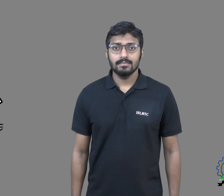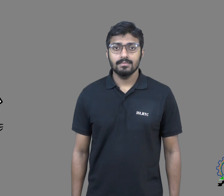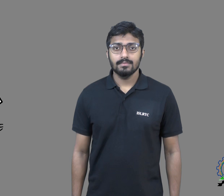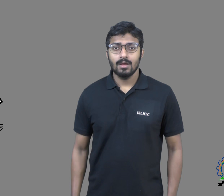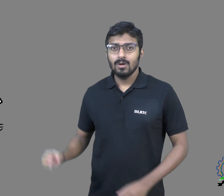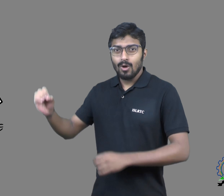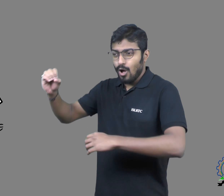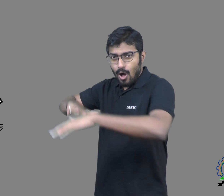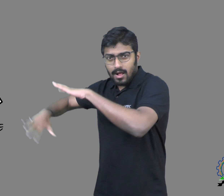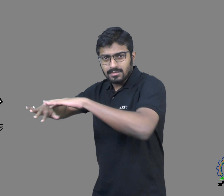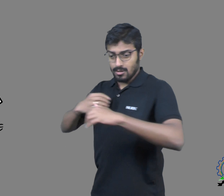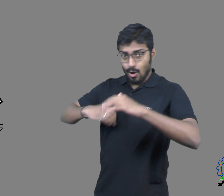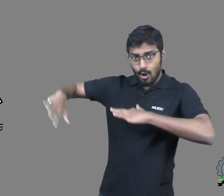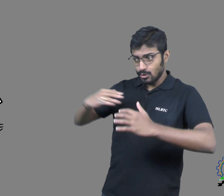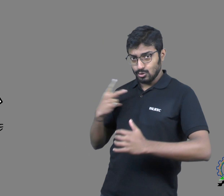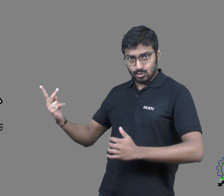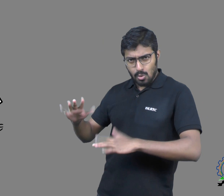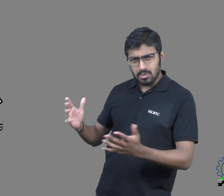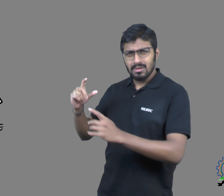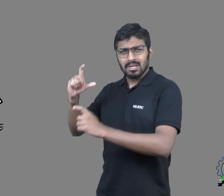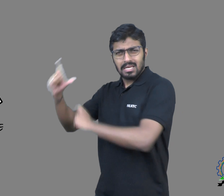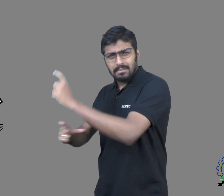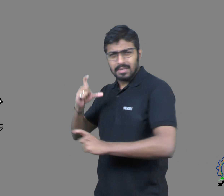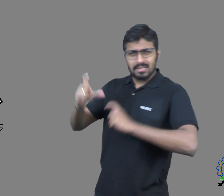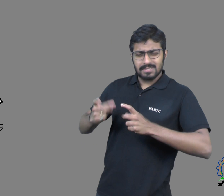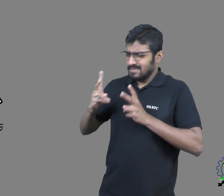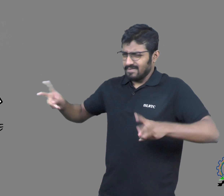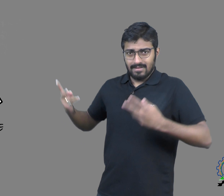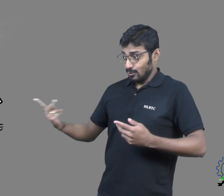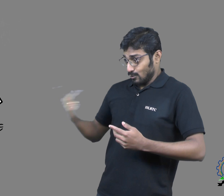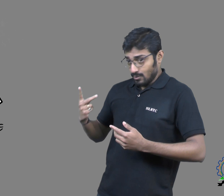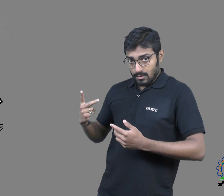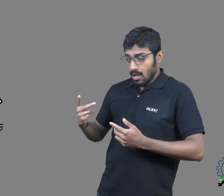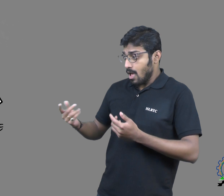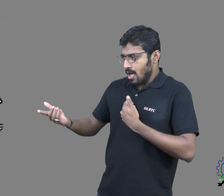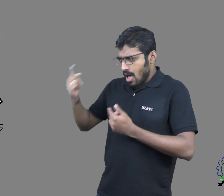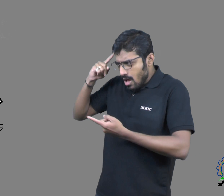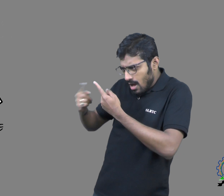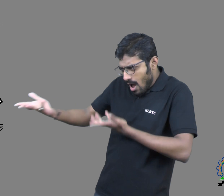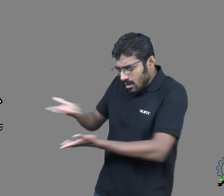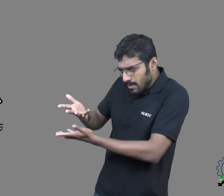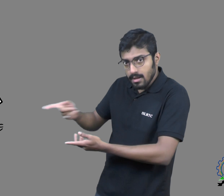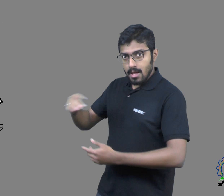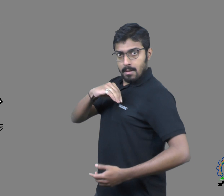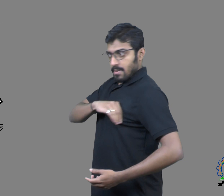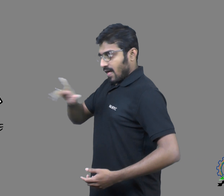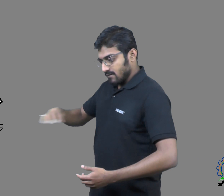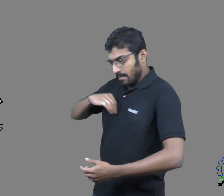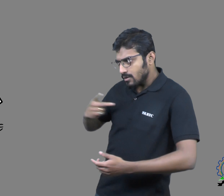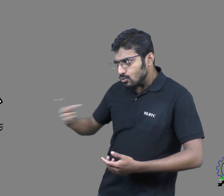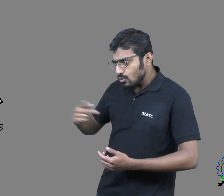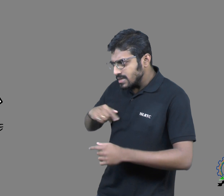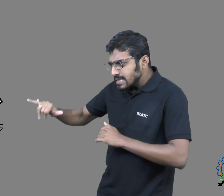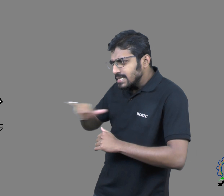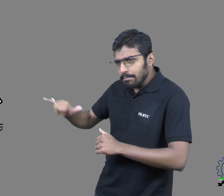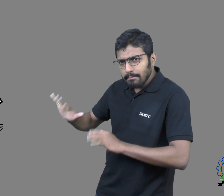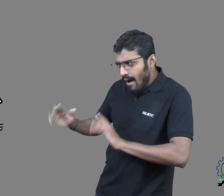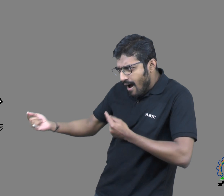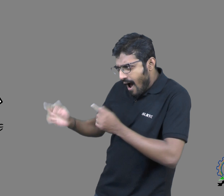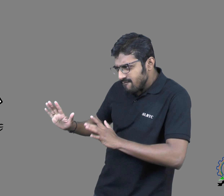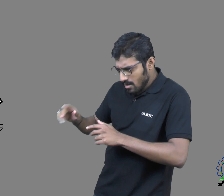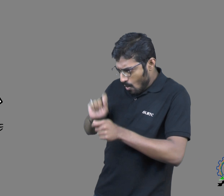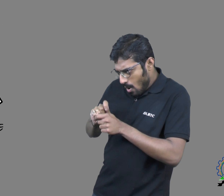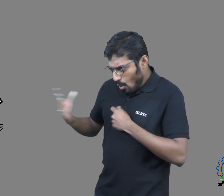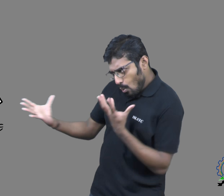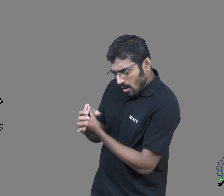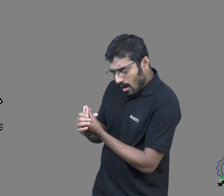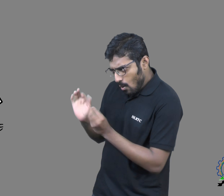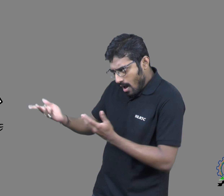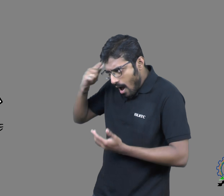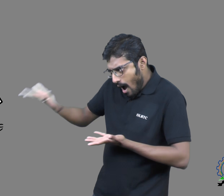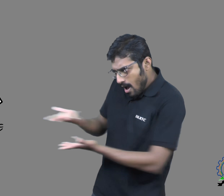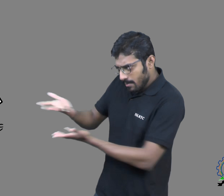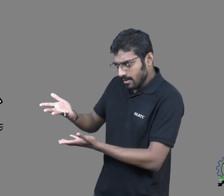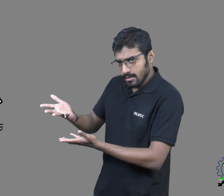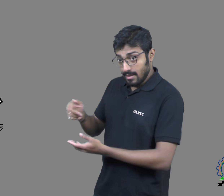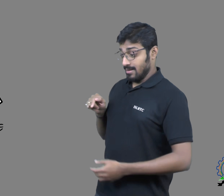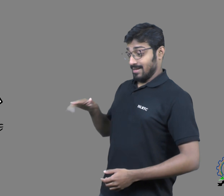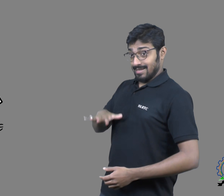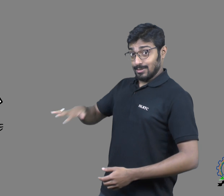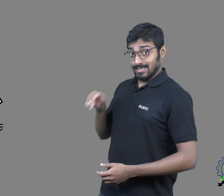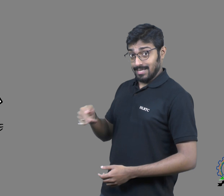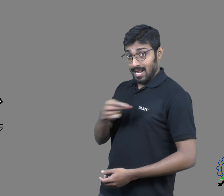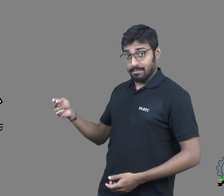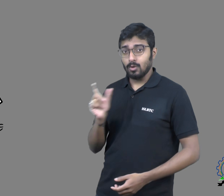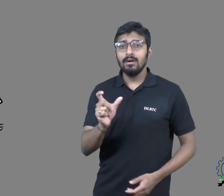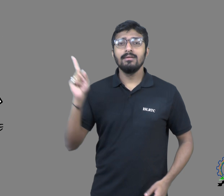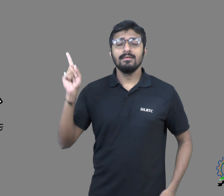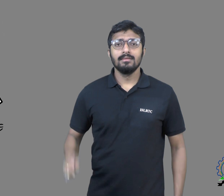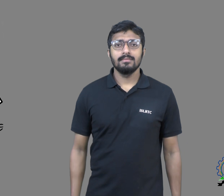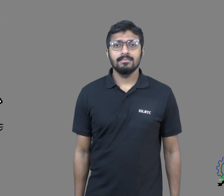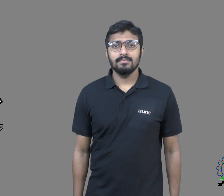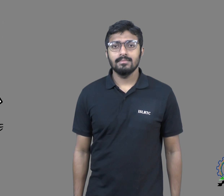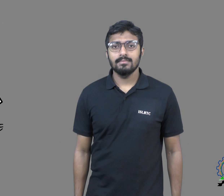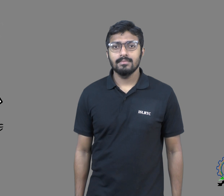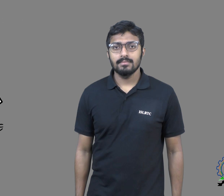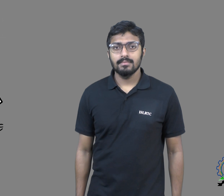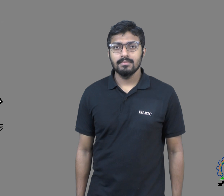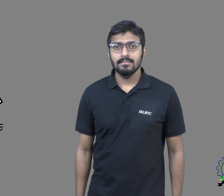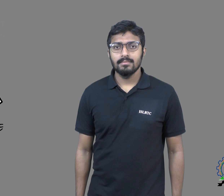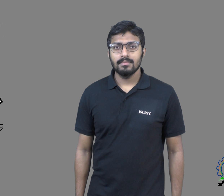Alliance